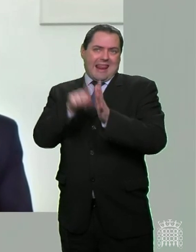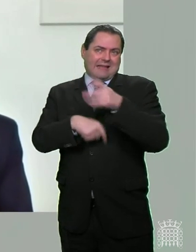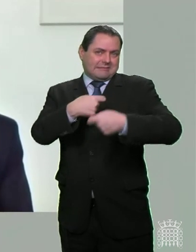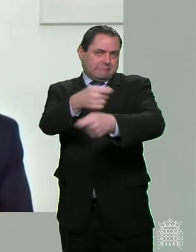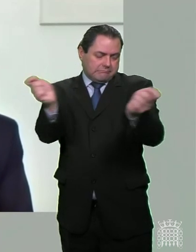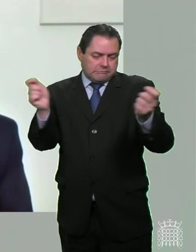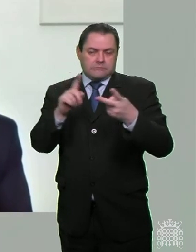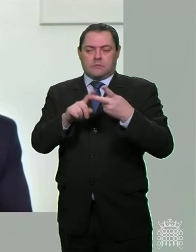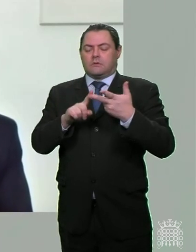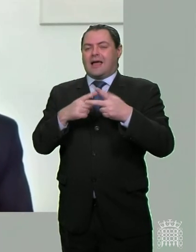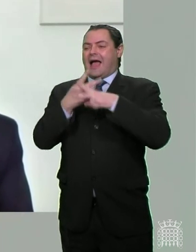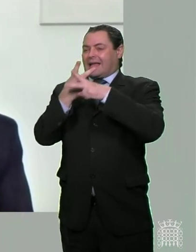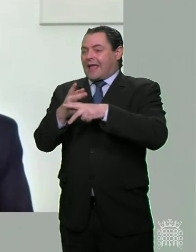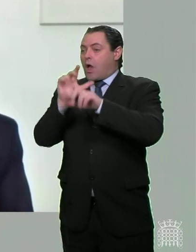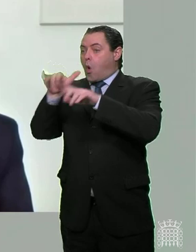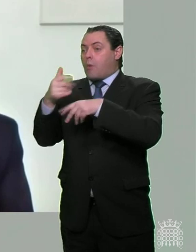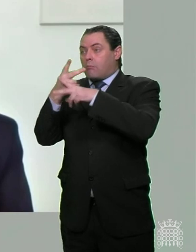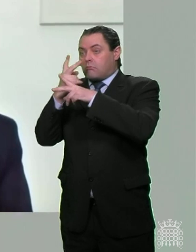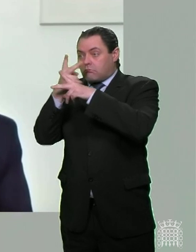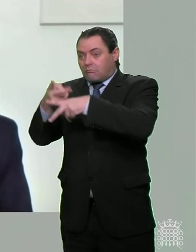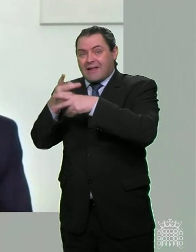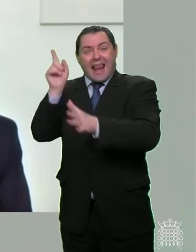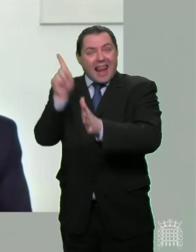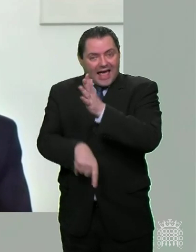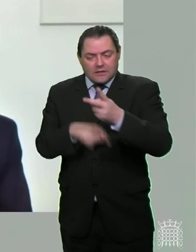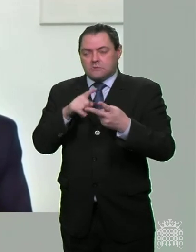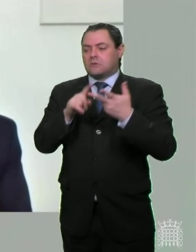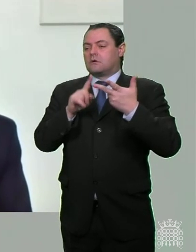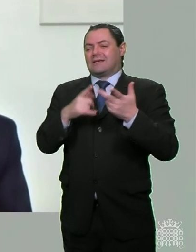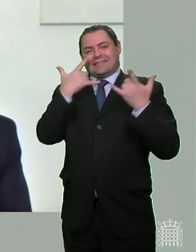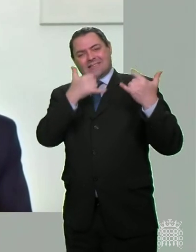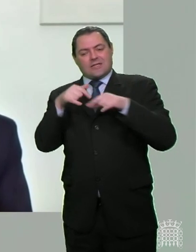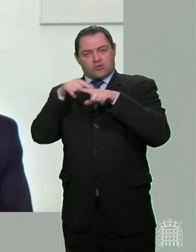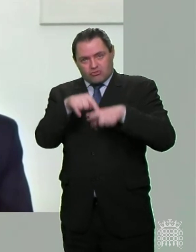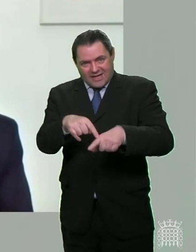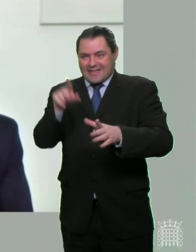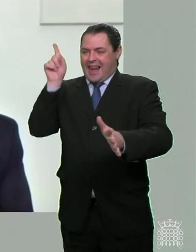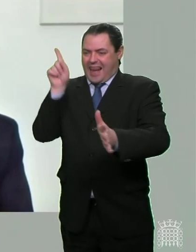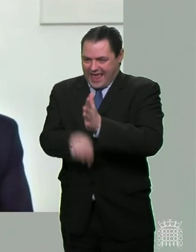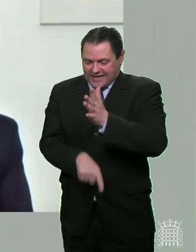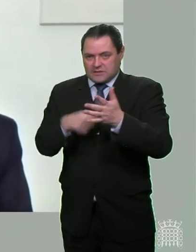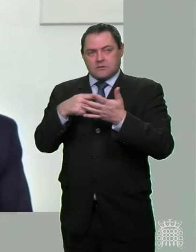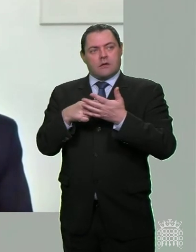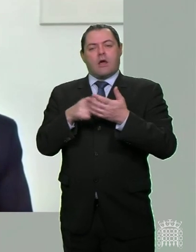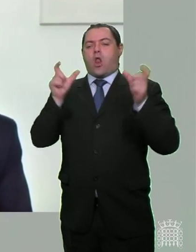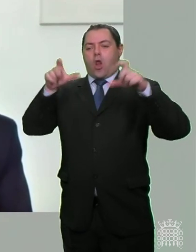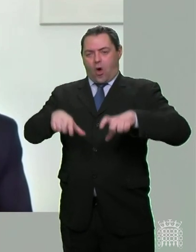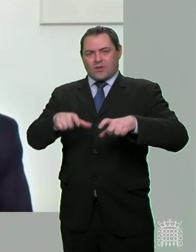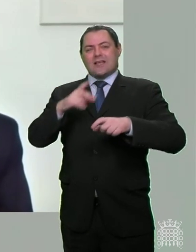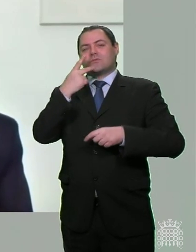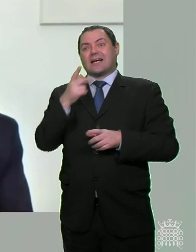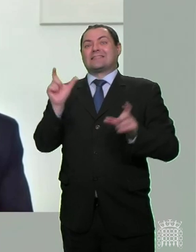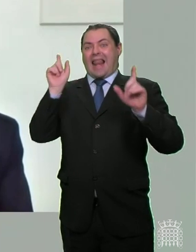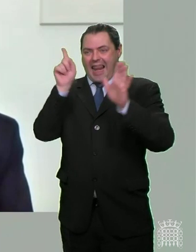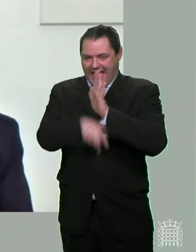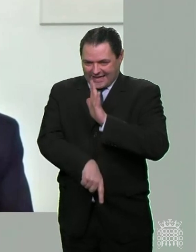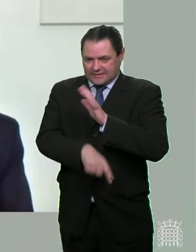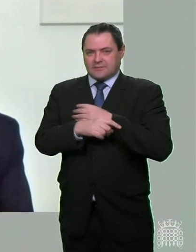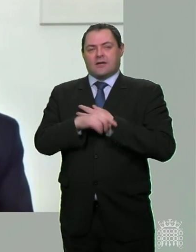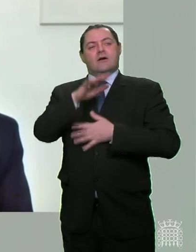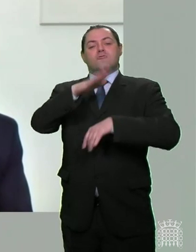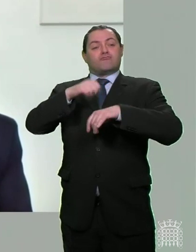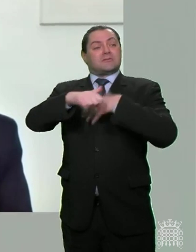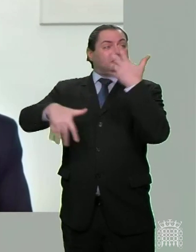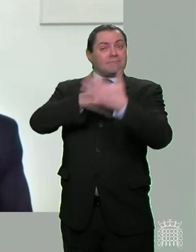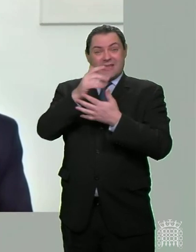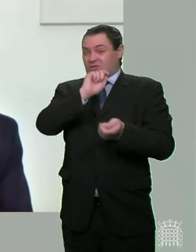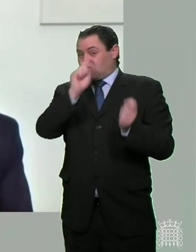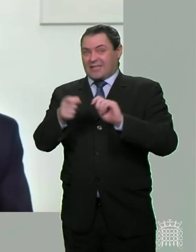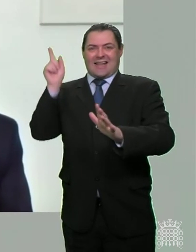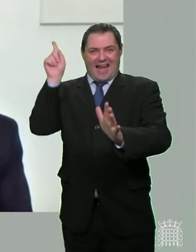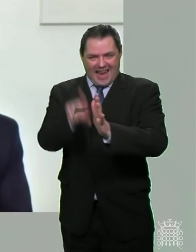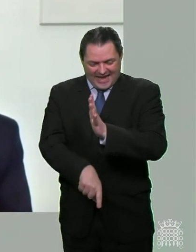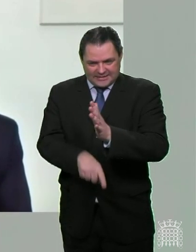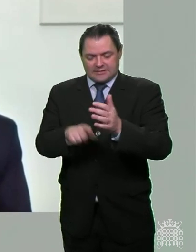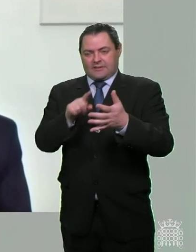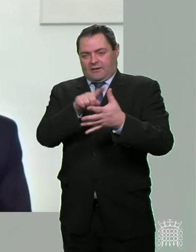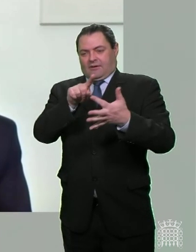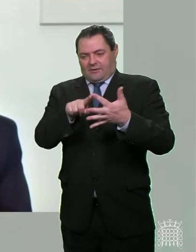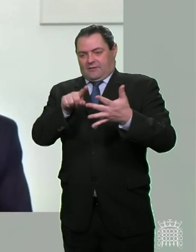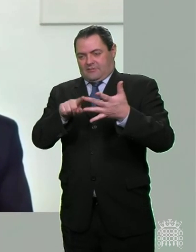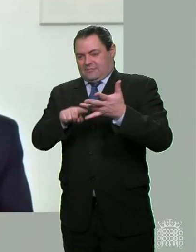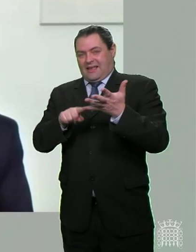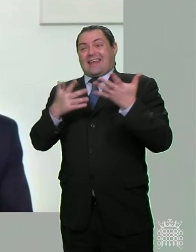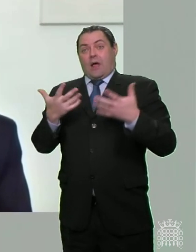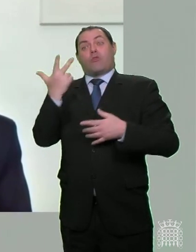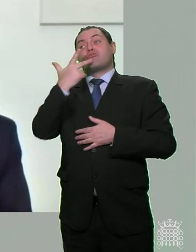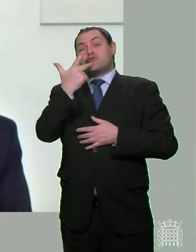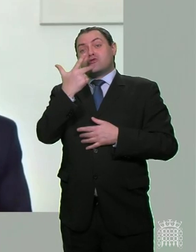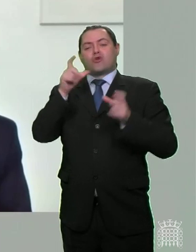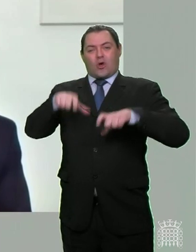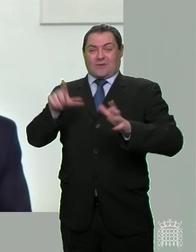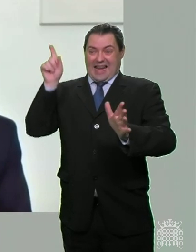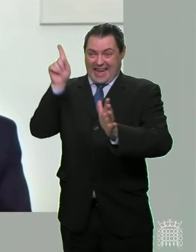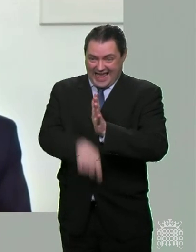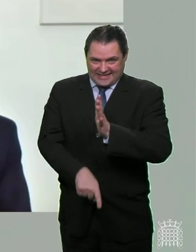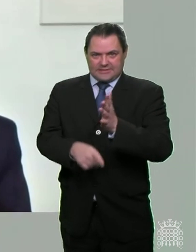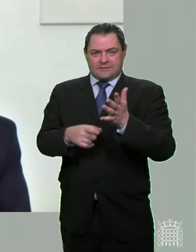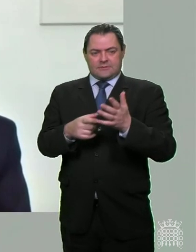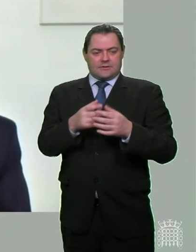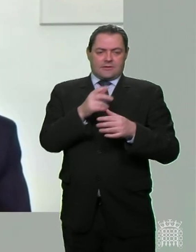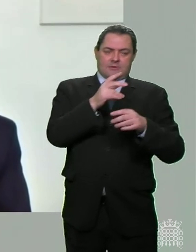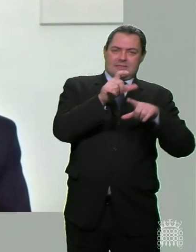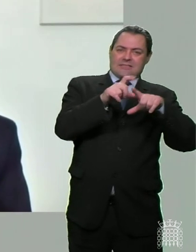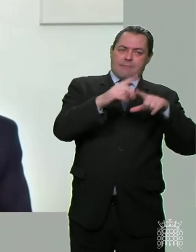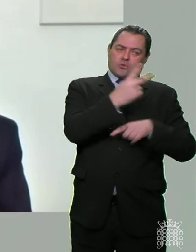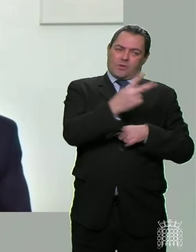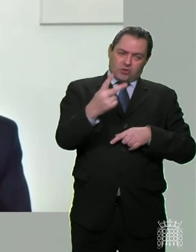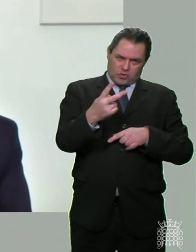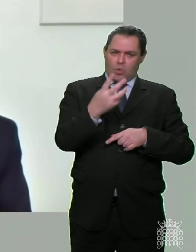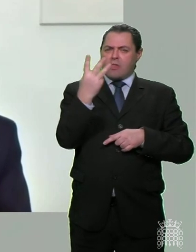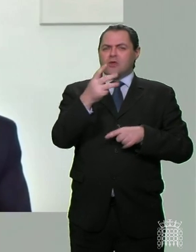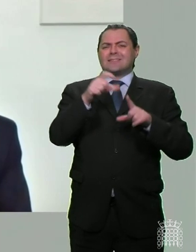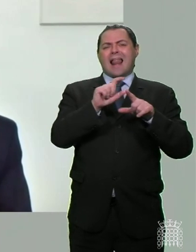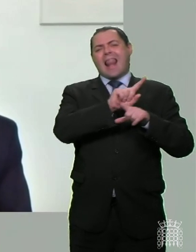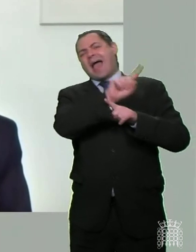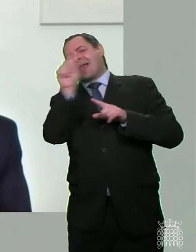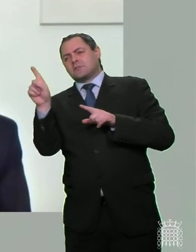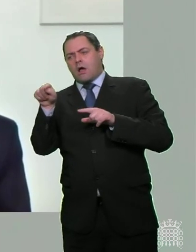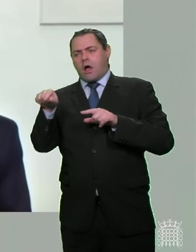slow on testing and tracing; slow into the second lockdown in the autumn; slow to change the Christmas-mixing rules; and slow again into this third lockdown, delaying 13 days from 22 December before implementing it.